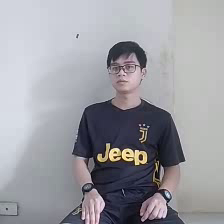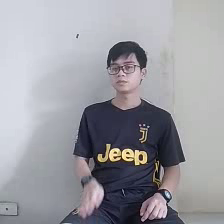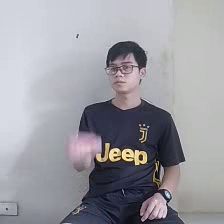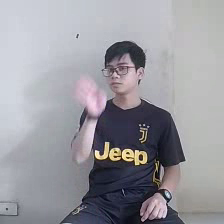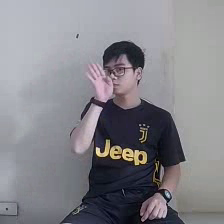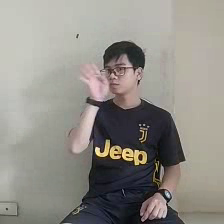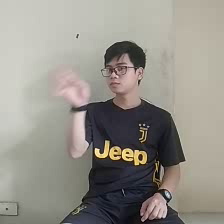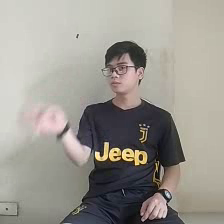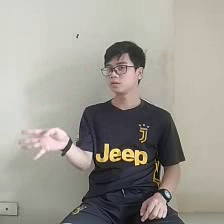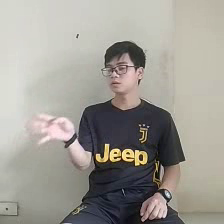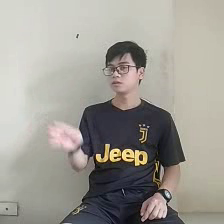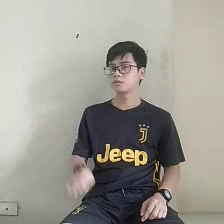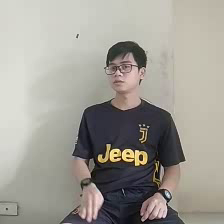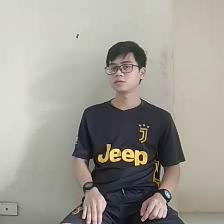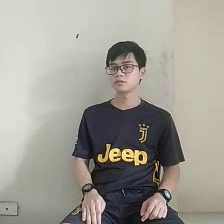Nôn ói